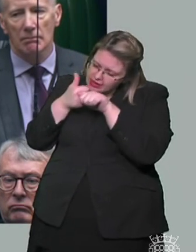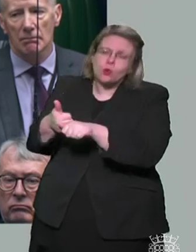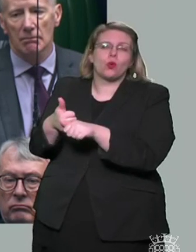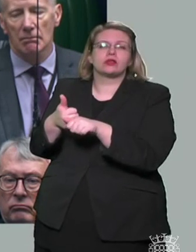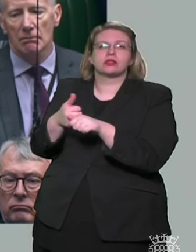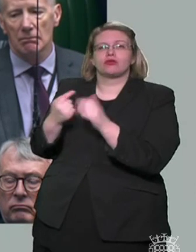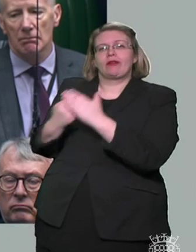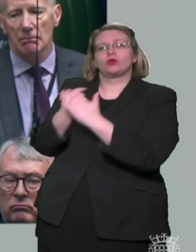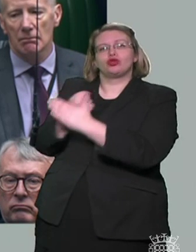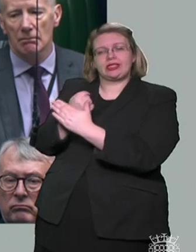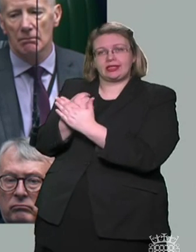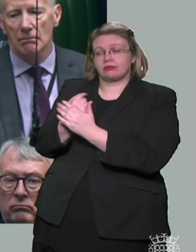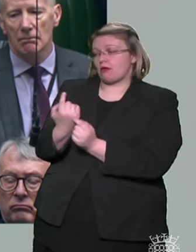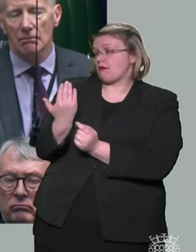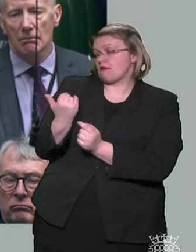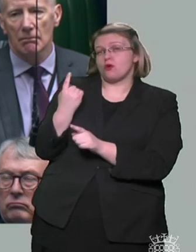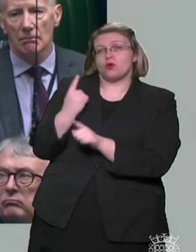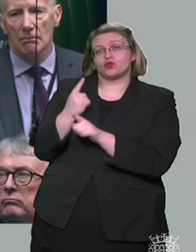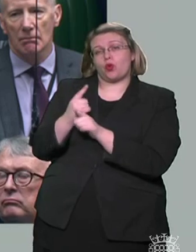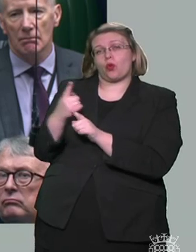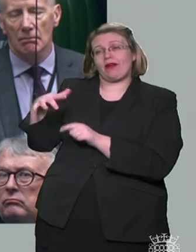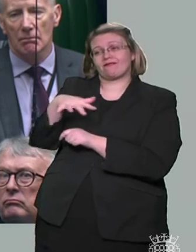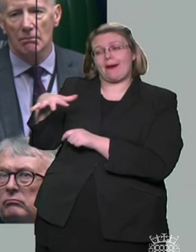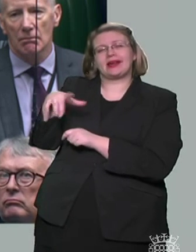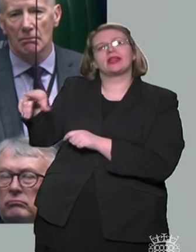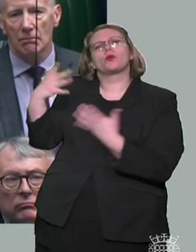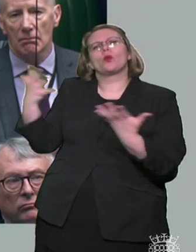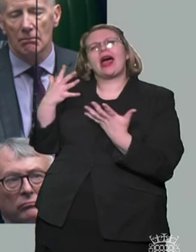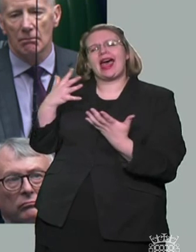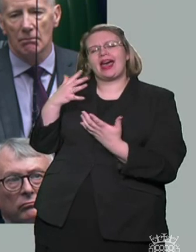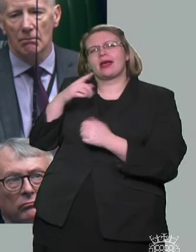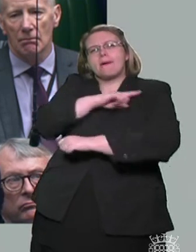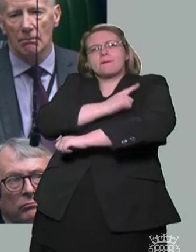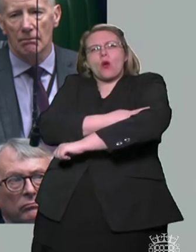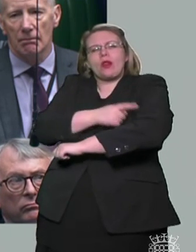Two weeks ago, I was speaking to refugee families on the Ukrainian-Polish border at Medyka.